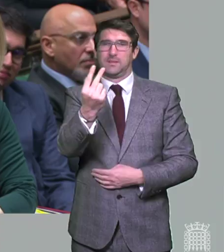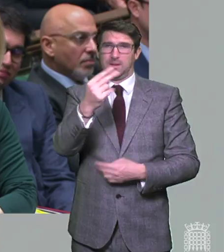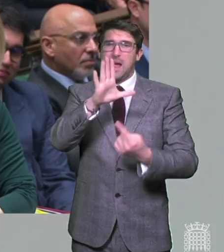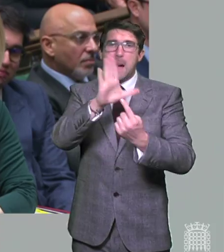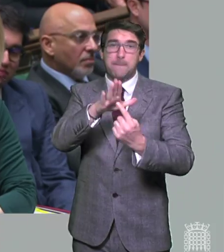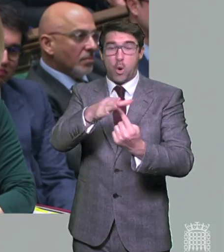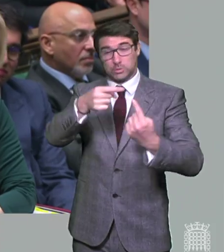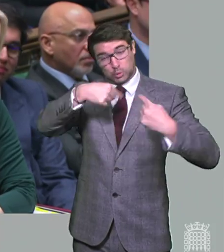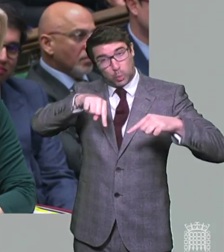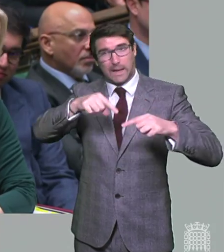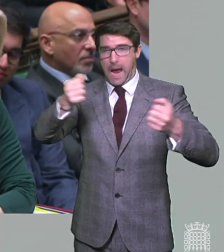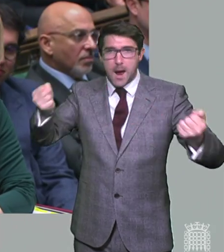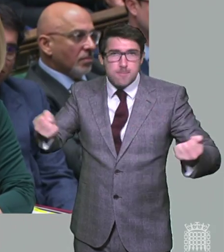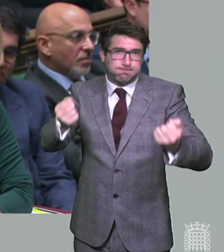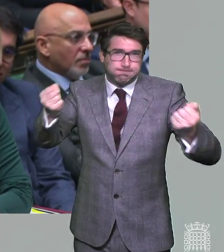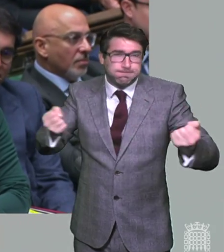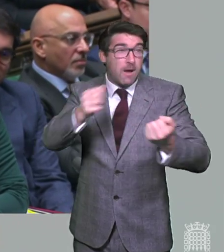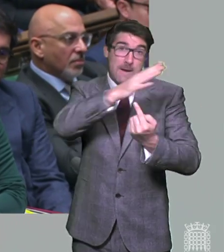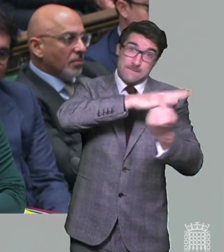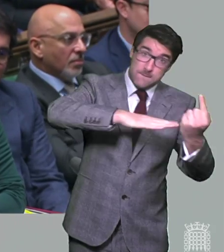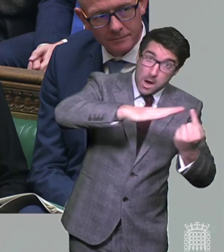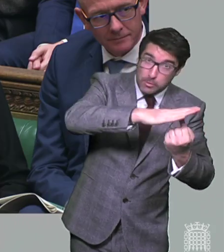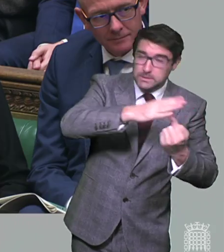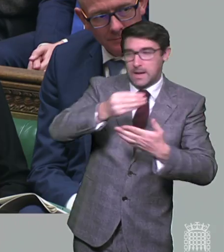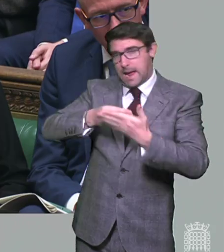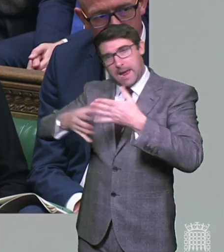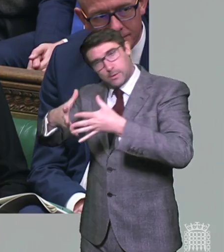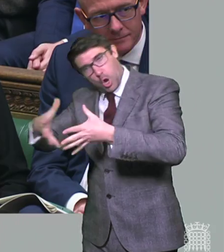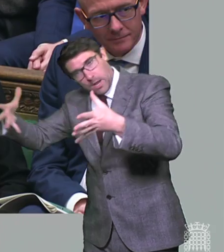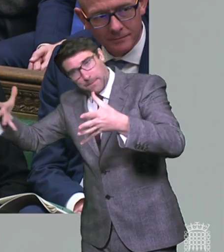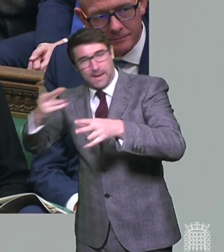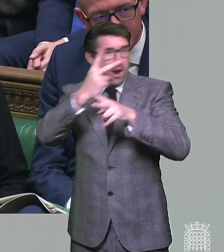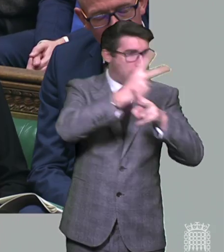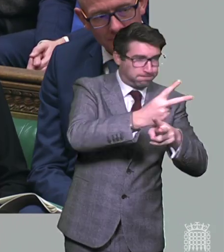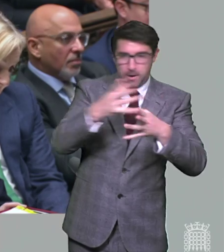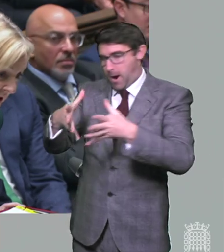better outcomes for the environment while making sure we have a growing economy as well.